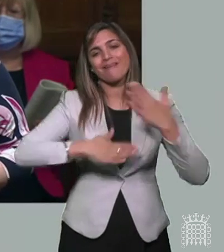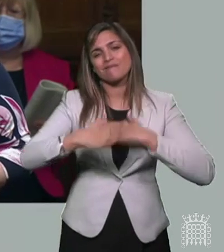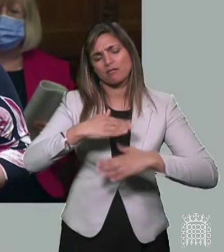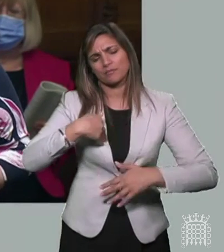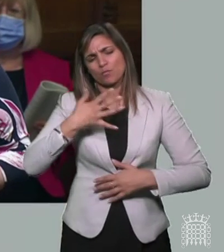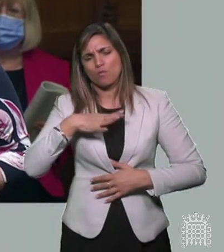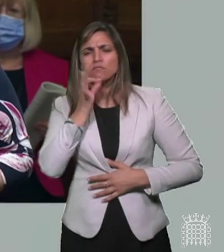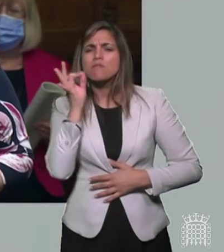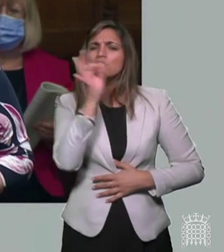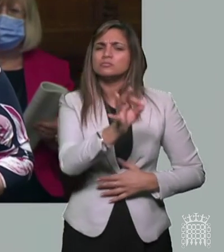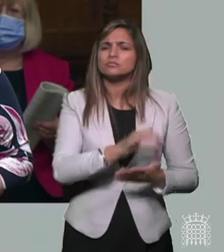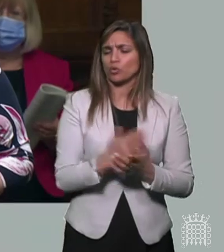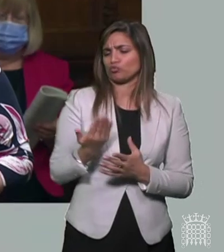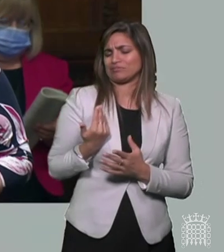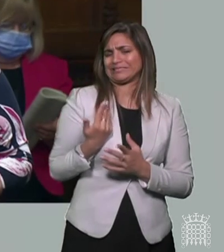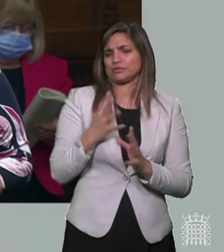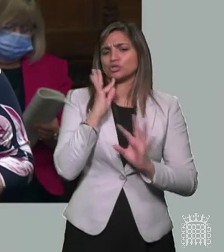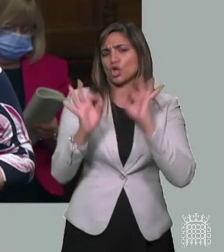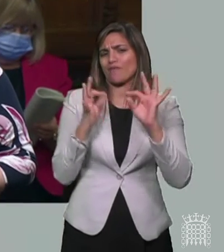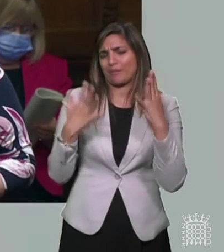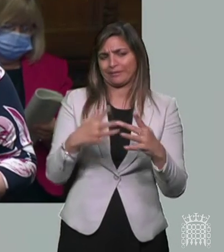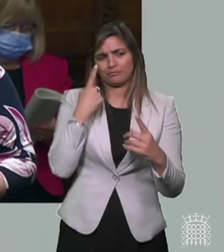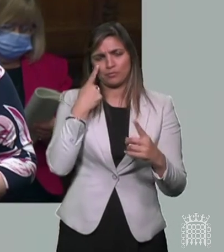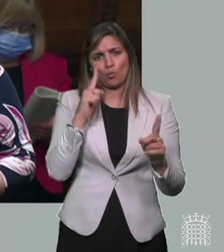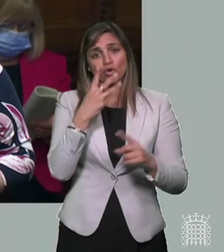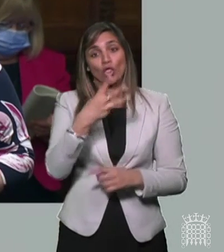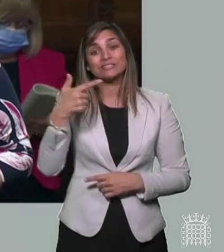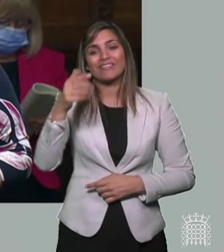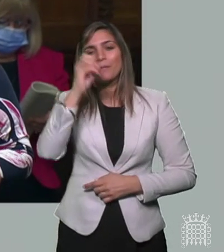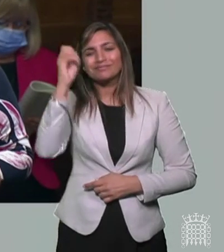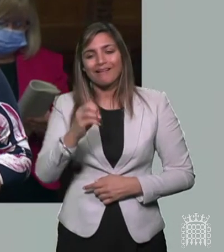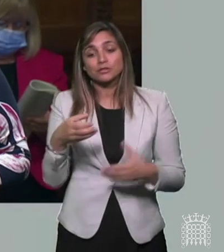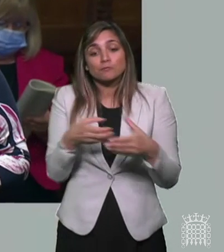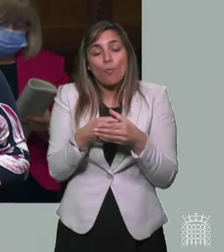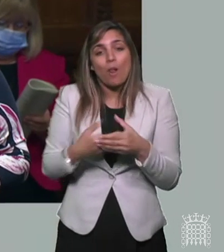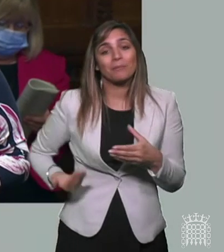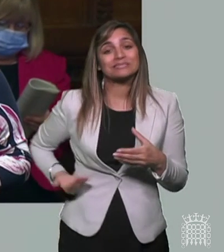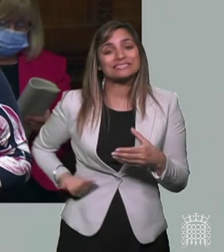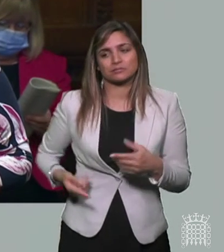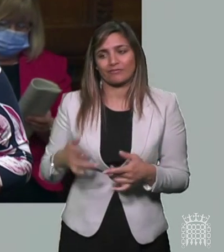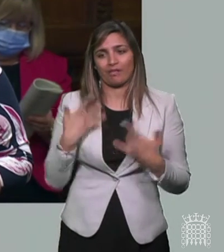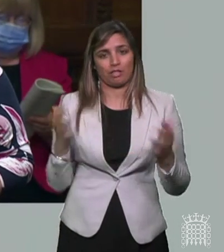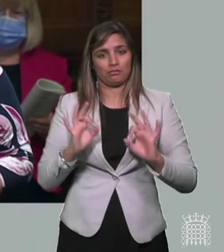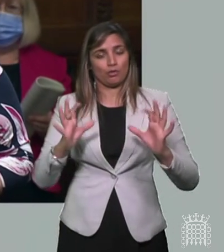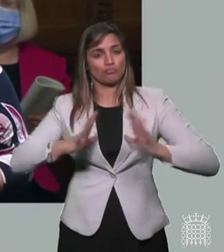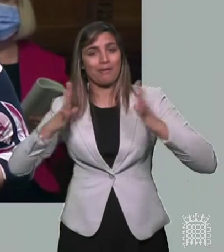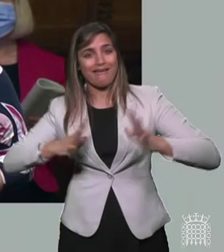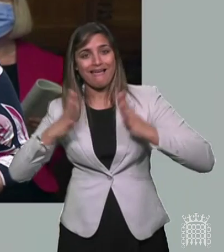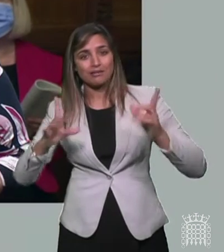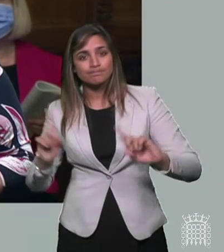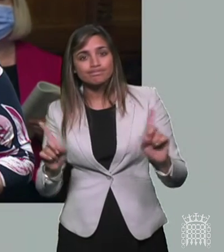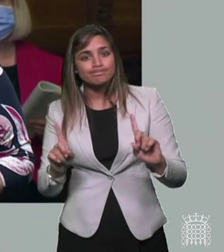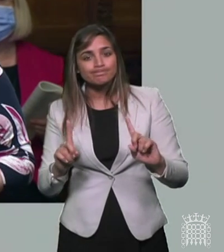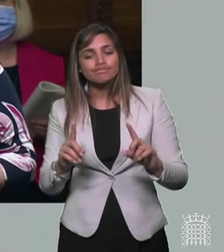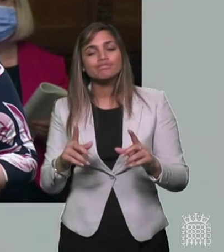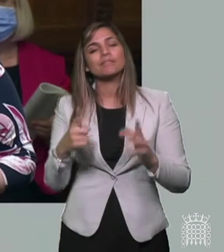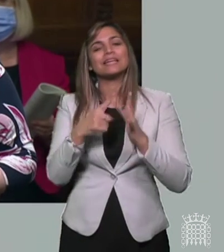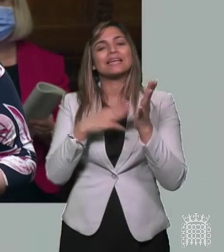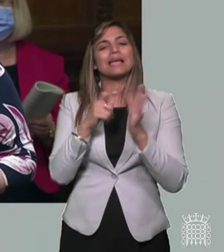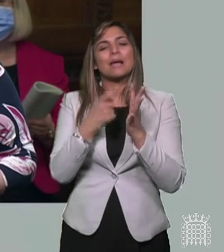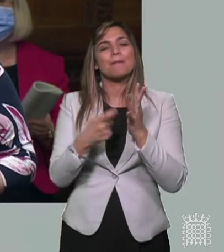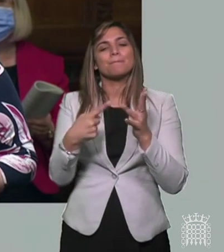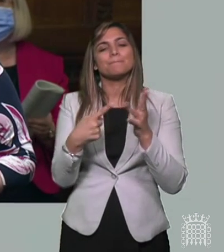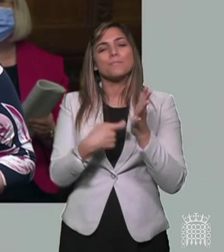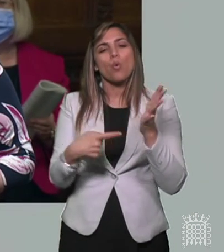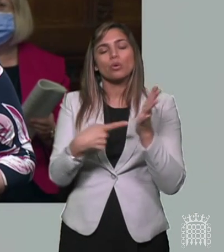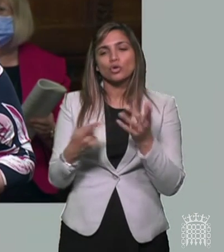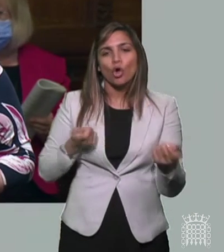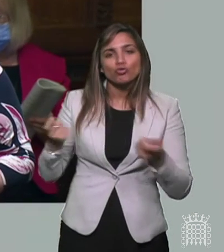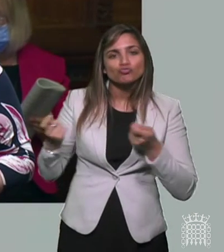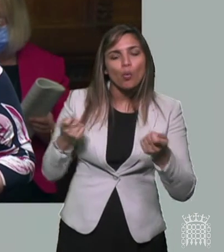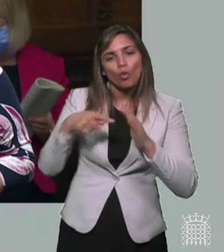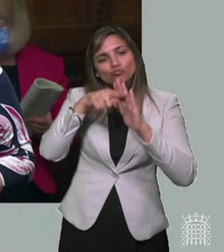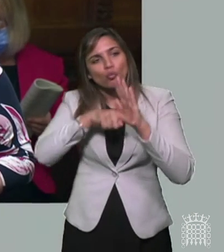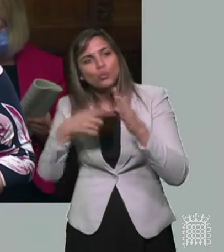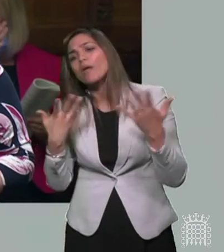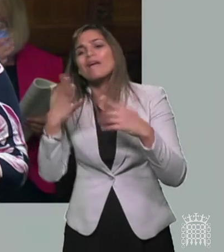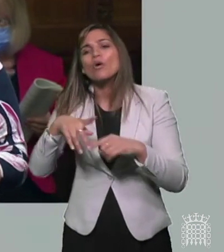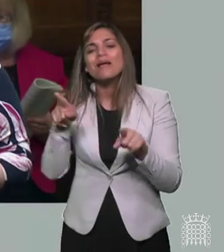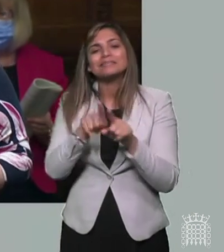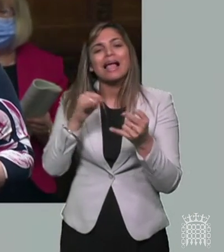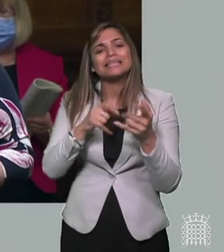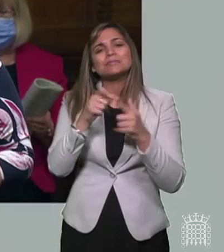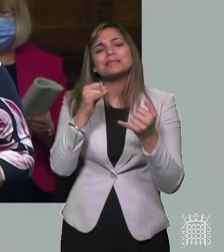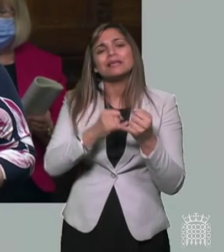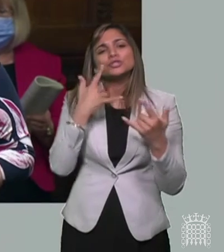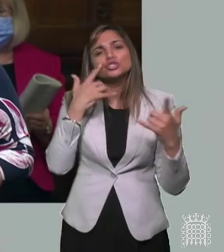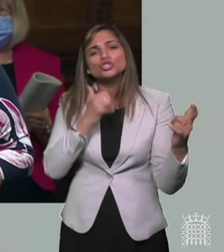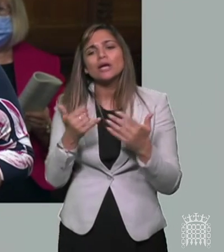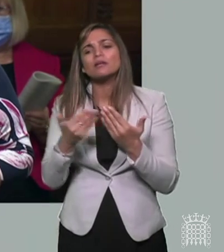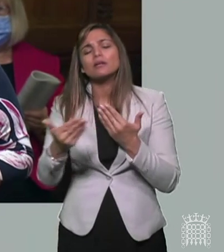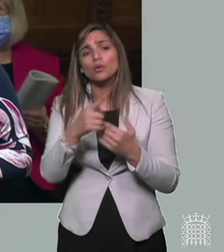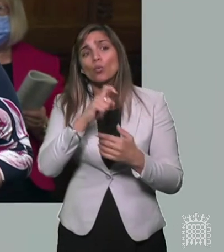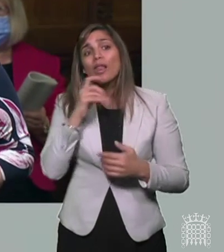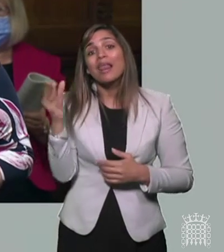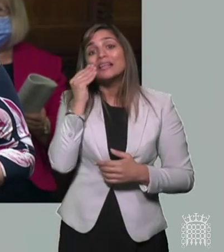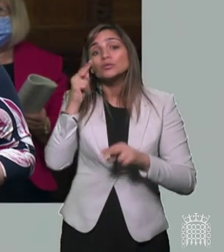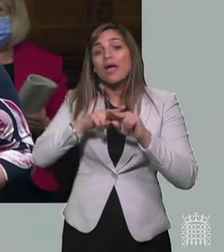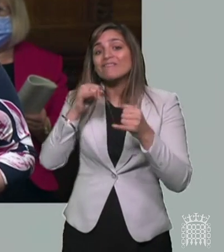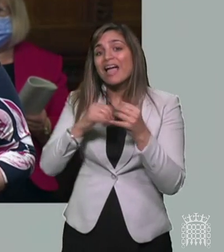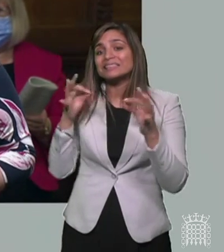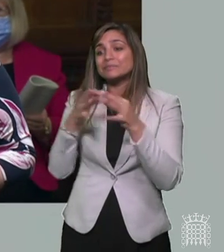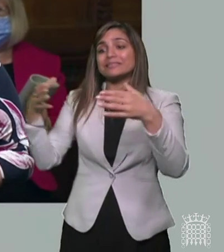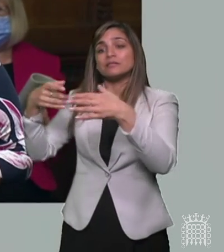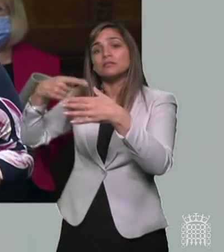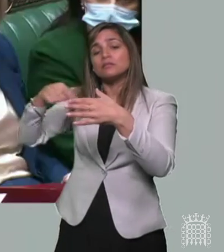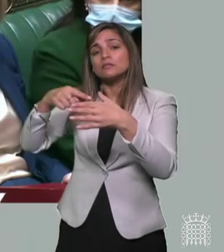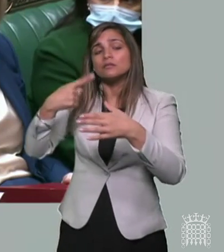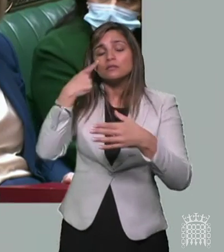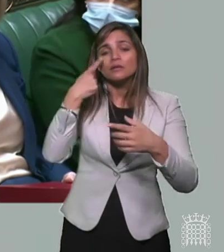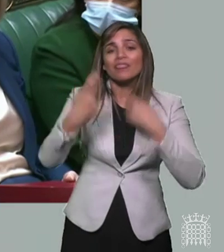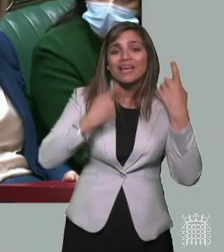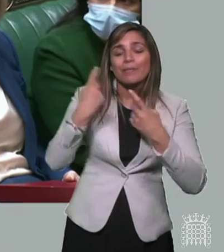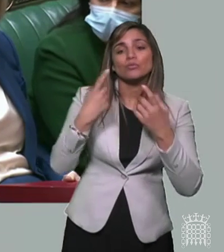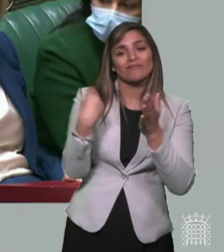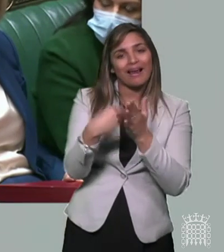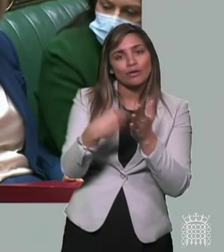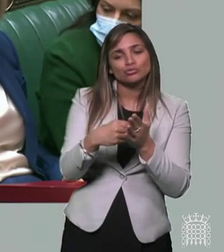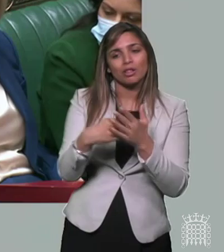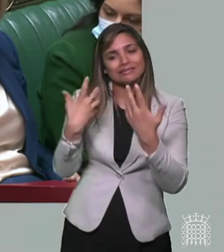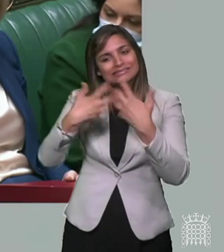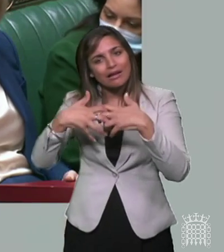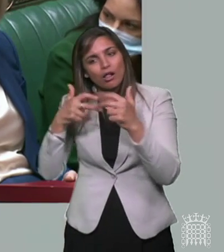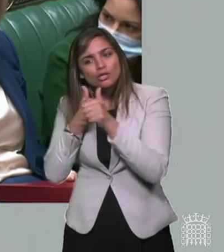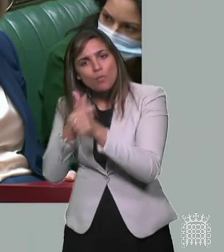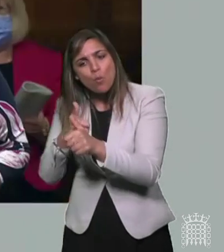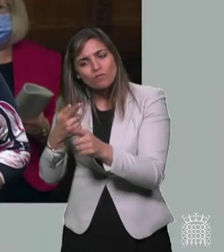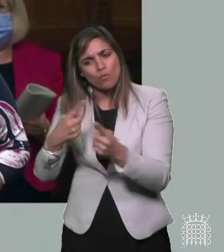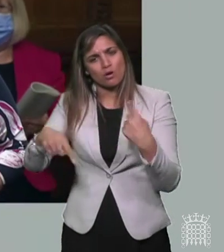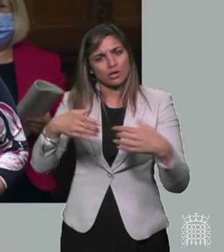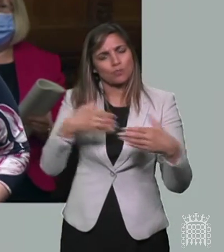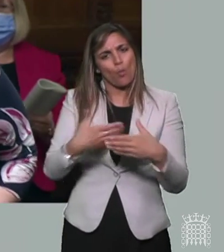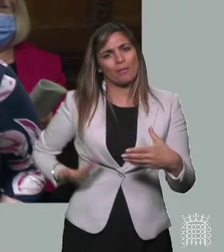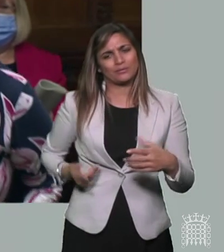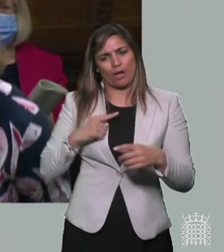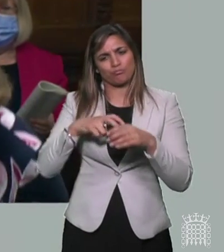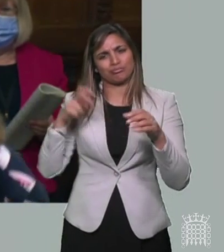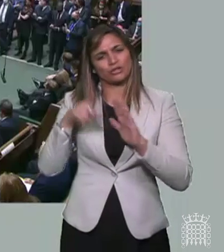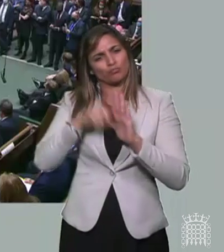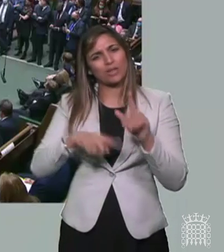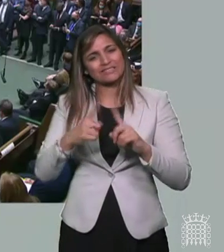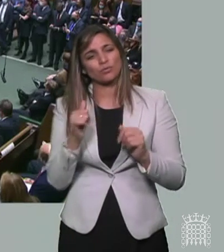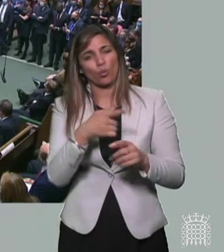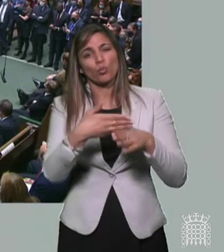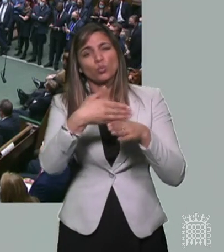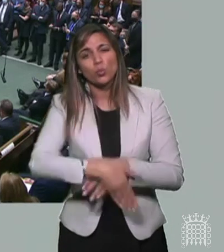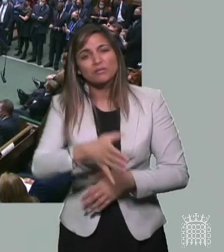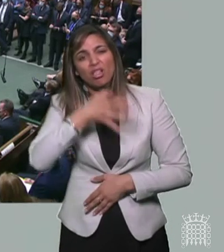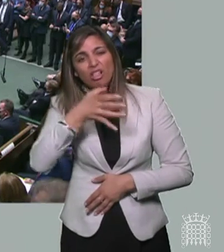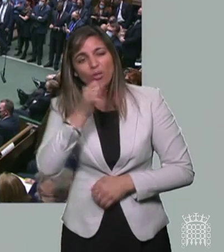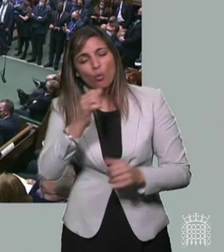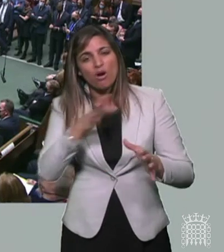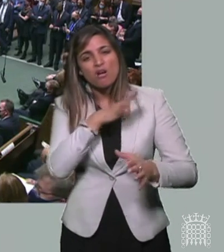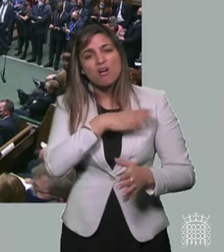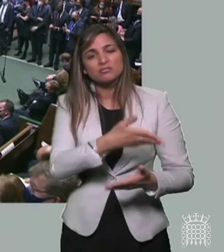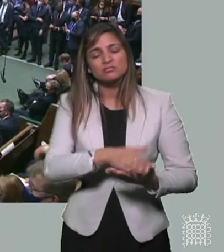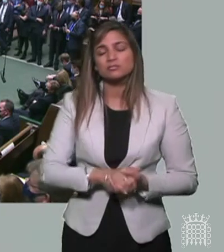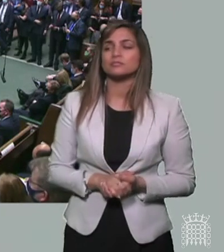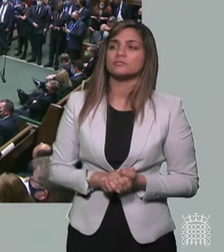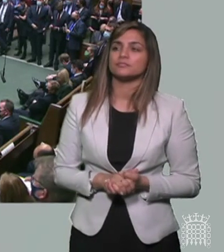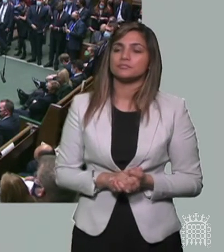After a recent survey showed that 37% of small businesses felt totally unprepared for the introduction of import controls, rules of origin and the upcoming sanitary and phytosanitary checks, will he listen to the Federation of Small Businesses and introduce financial and technical support for those small businesses, or is he just too busy drinking in his garden?